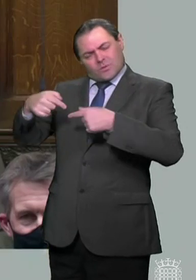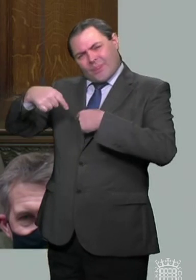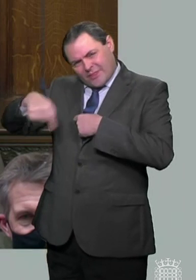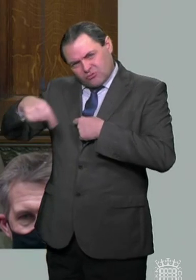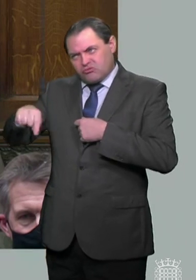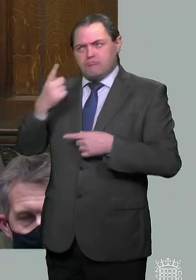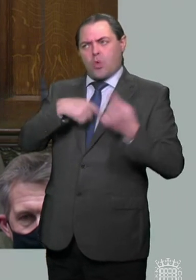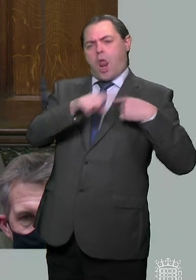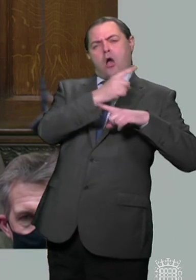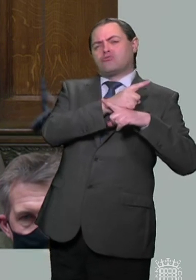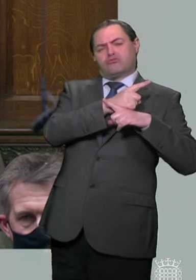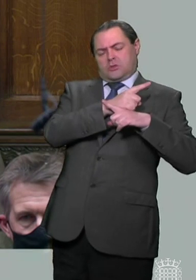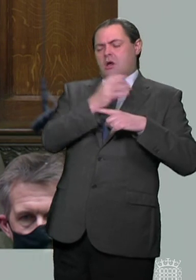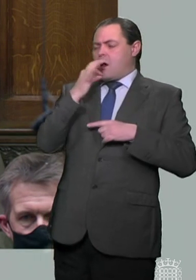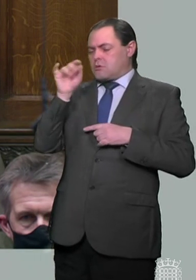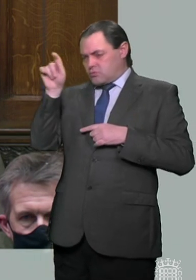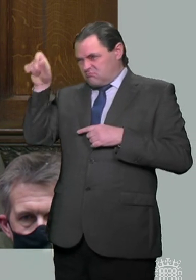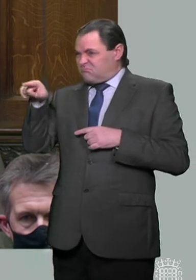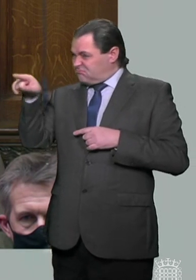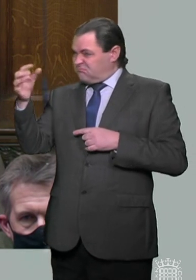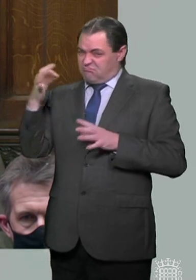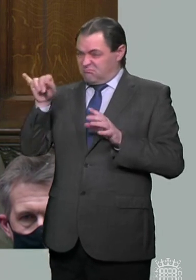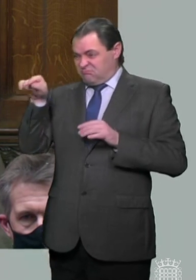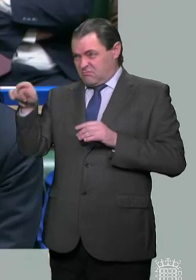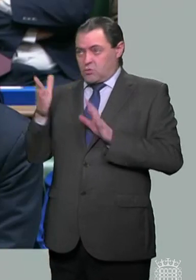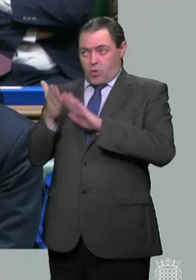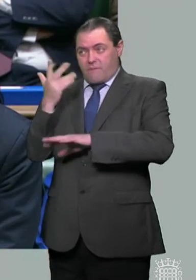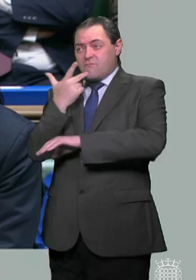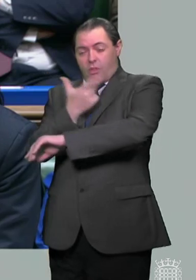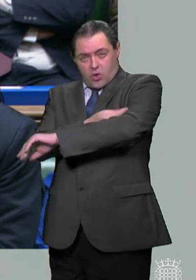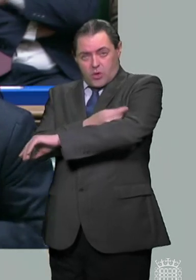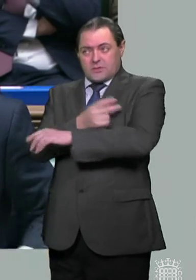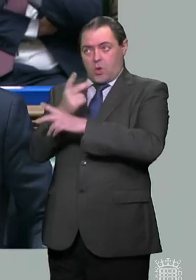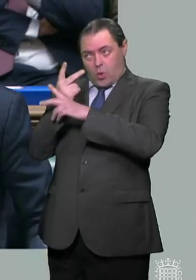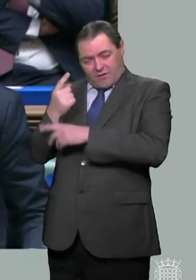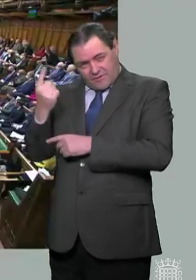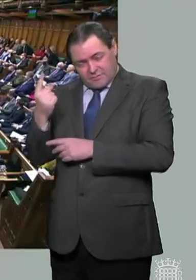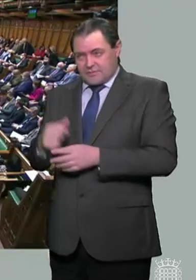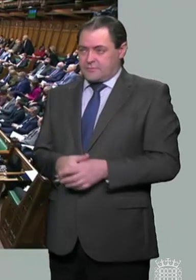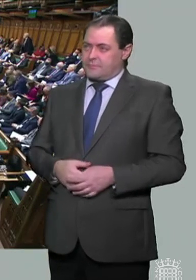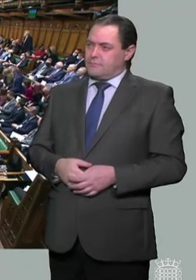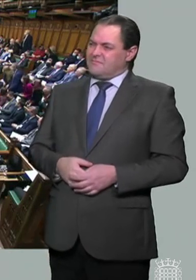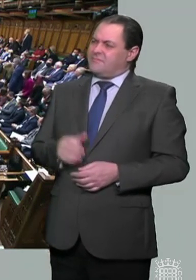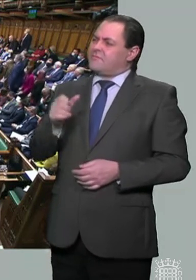I urge the honourable Gentleman’s constituent and everybody else to get their booster jab and to look after themselves.